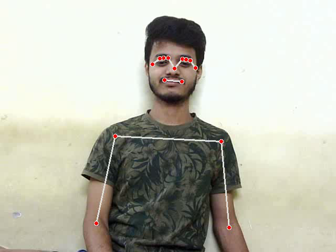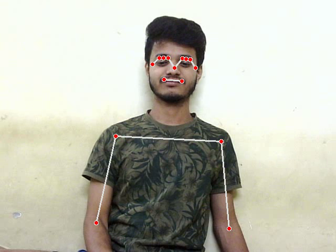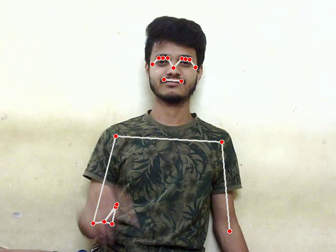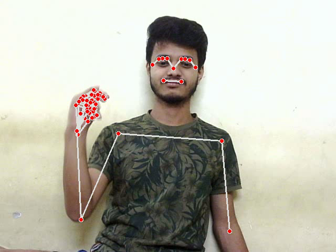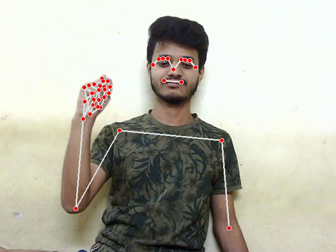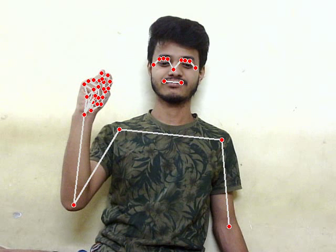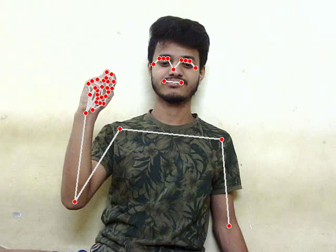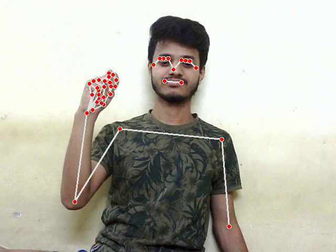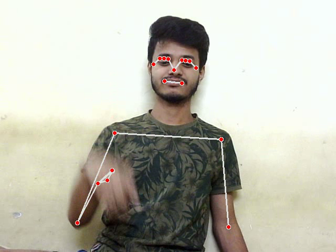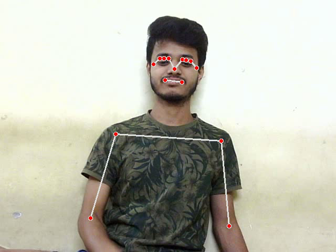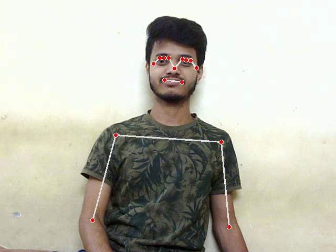bathroom